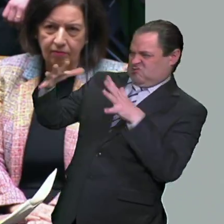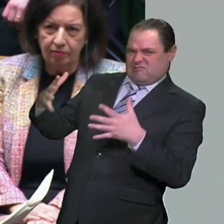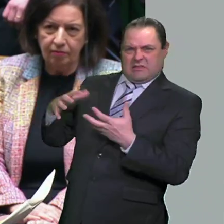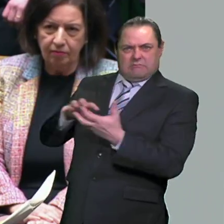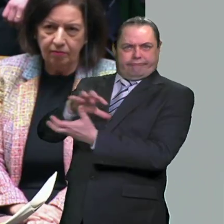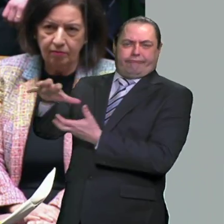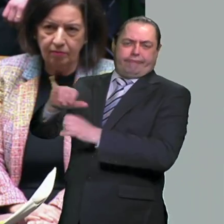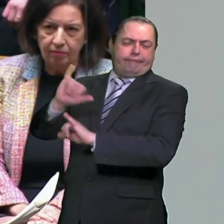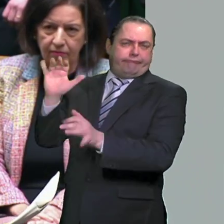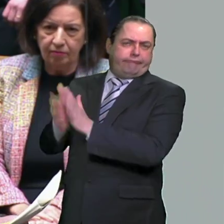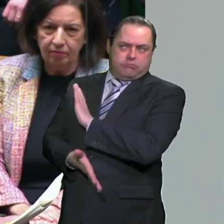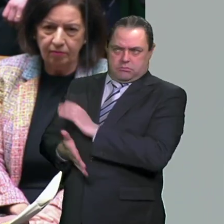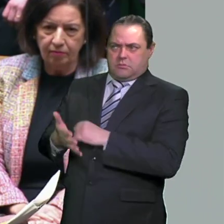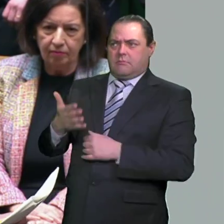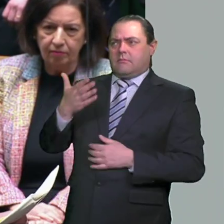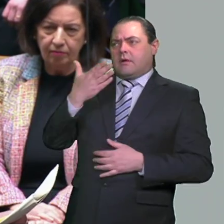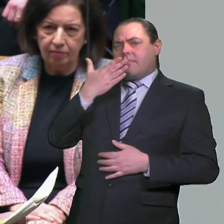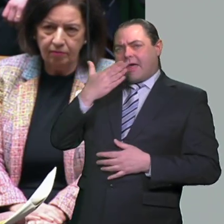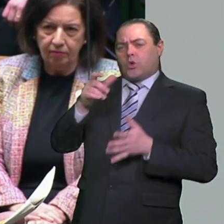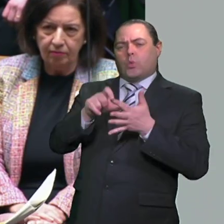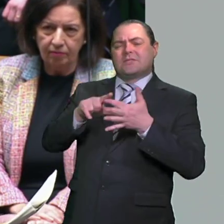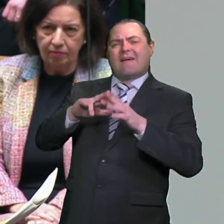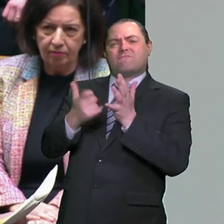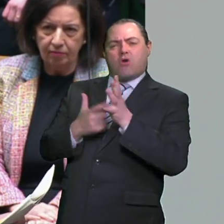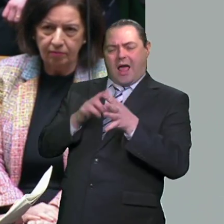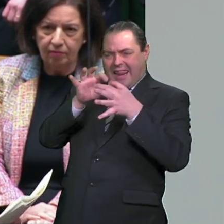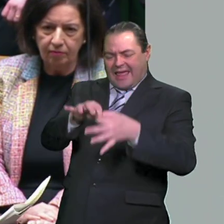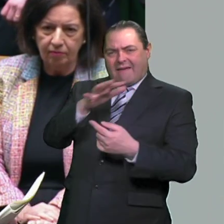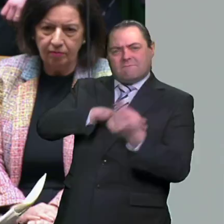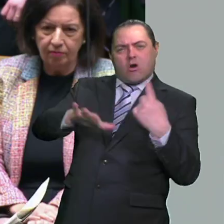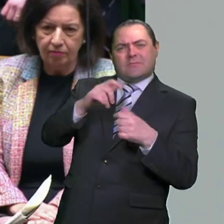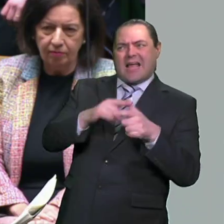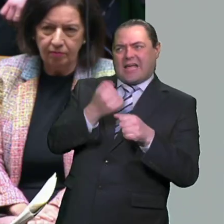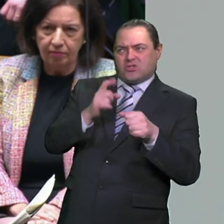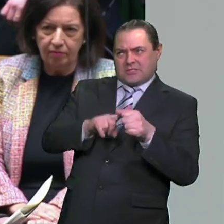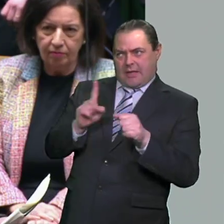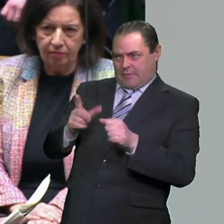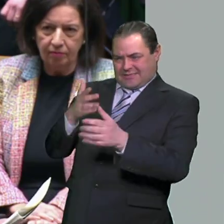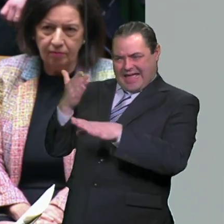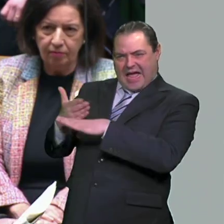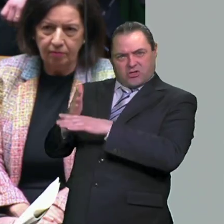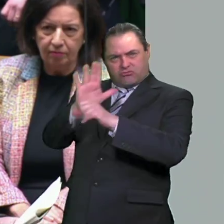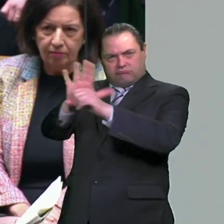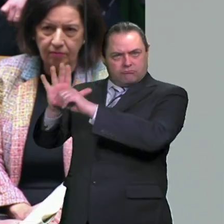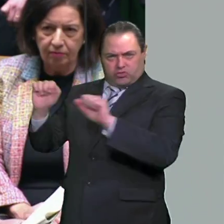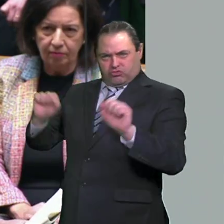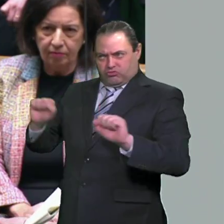I thank the Department for Environment, Food and Rural Affairs team for their engagement with the Environment Agency so far, but no action has been taken.